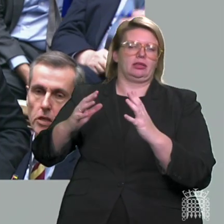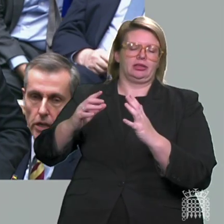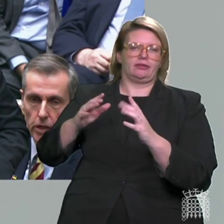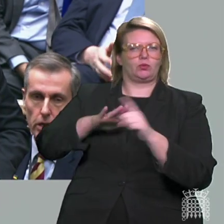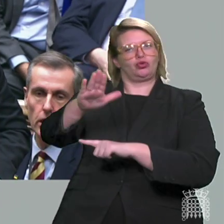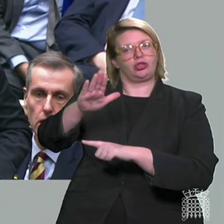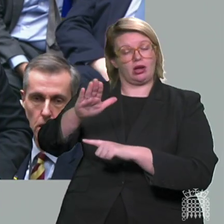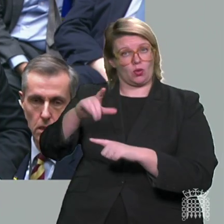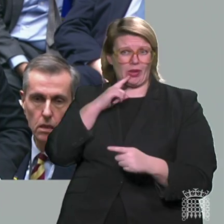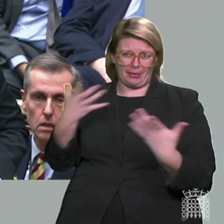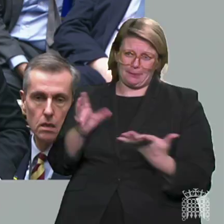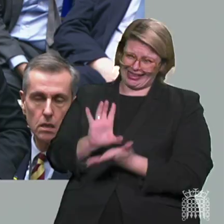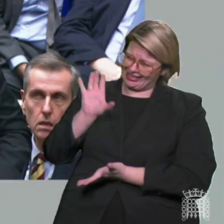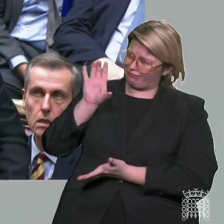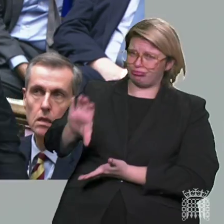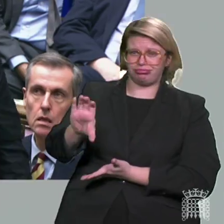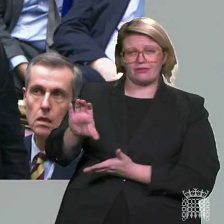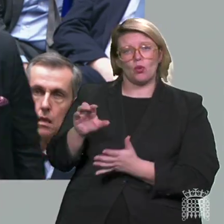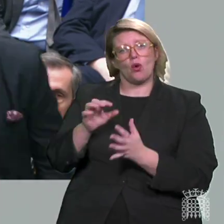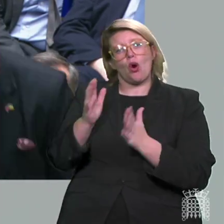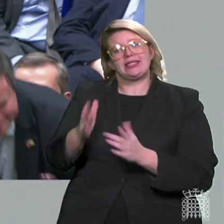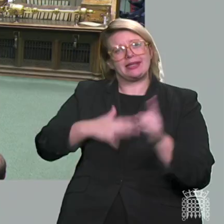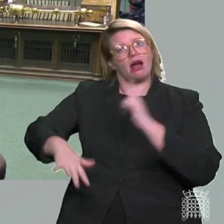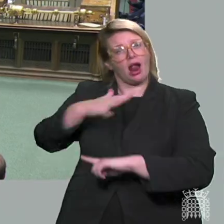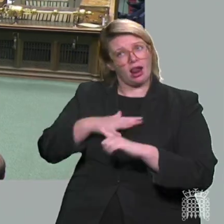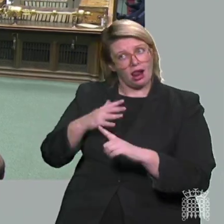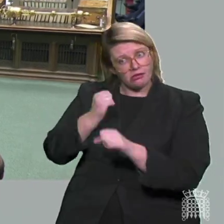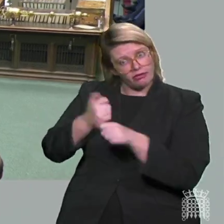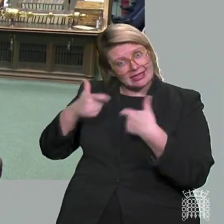Can my right honourable Friend assure me that the Government’s commitment to it remains unchanged?